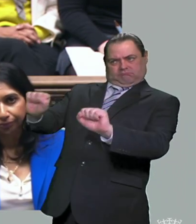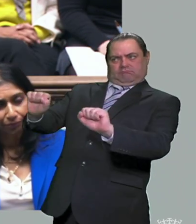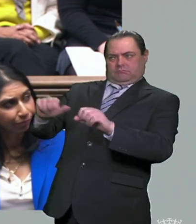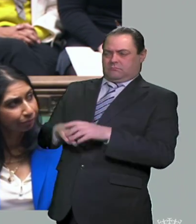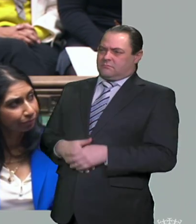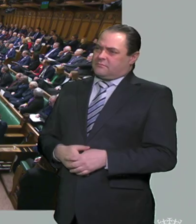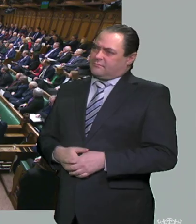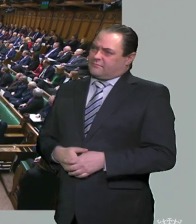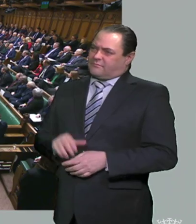Answer the question!